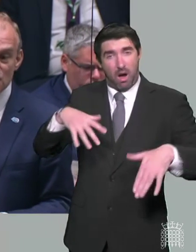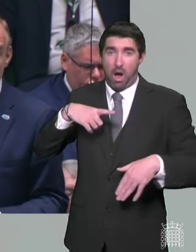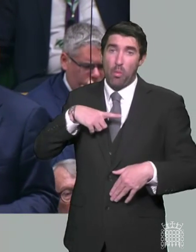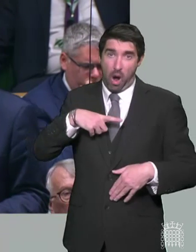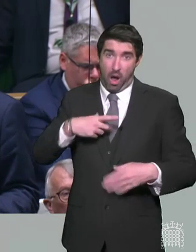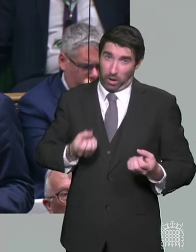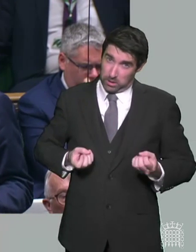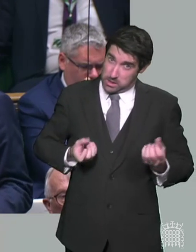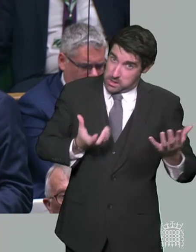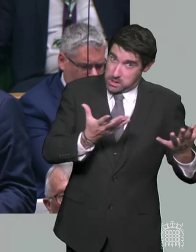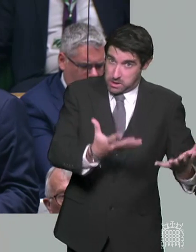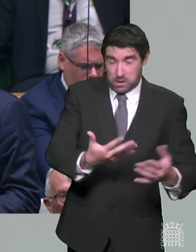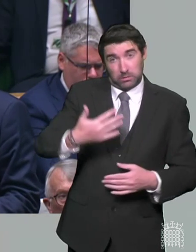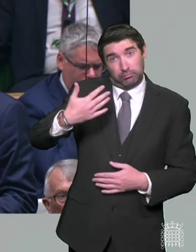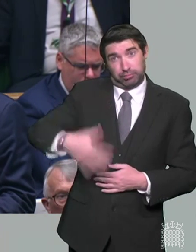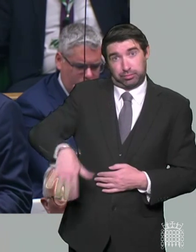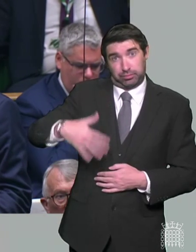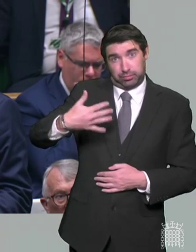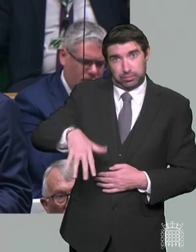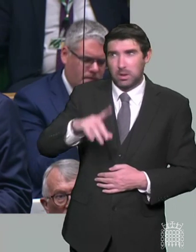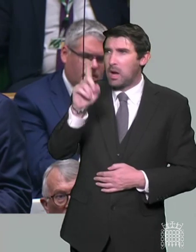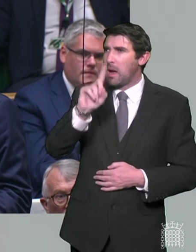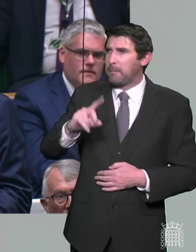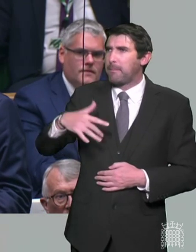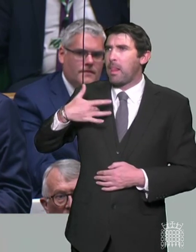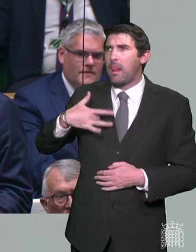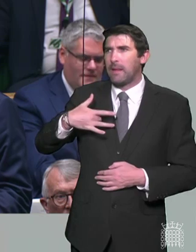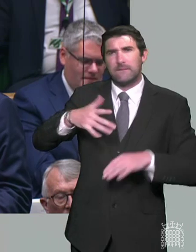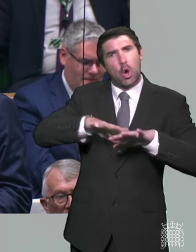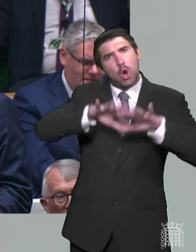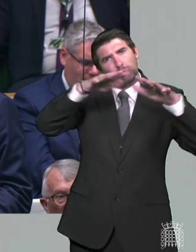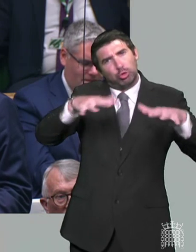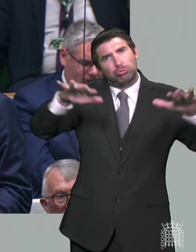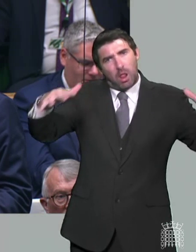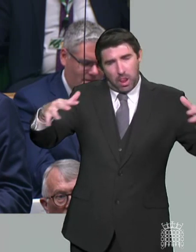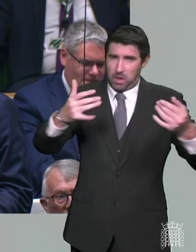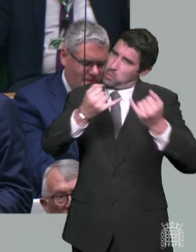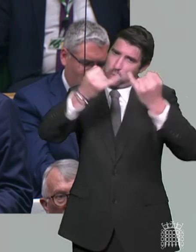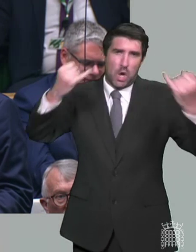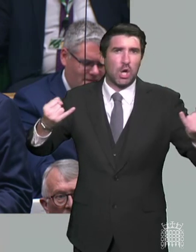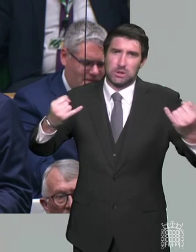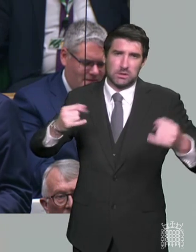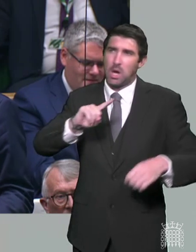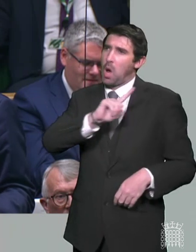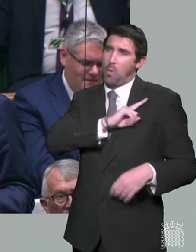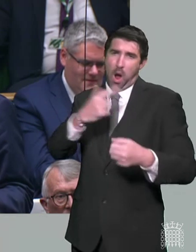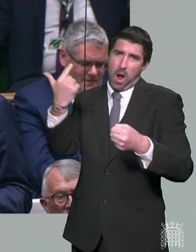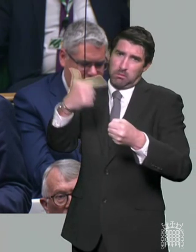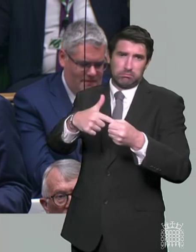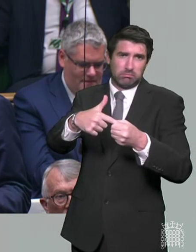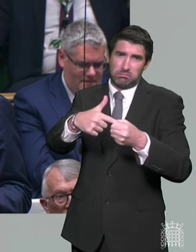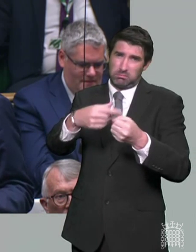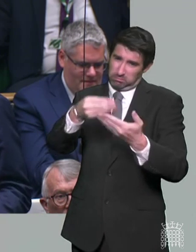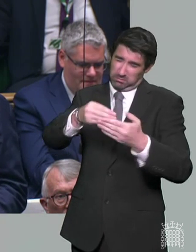People in rural areas are especially hurting, bearing the brunt of record fuel price rises.